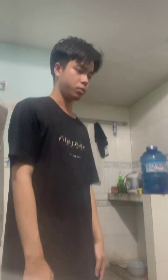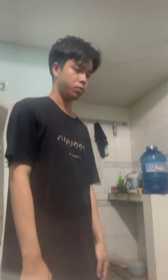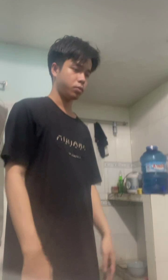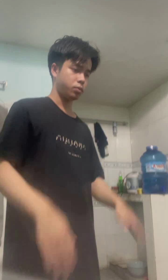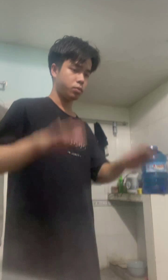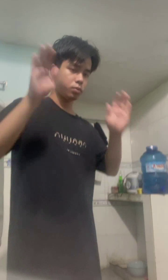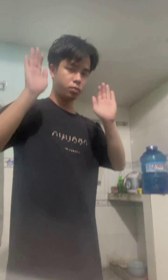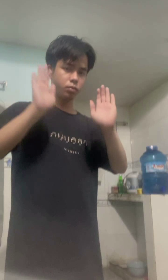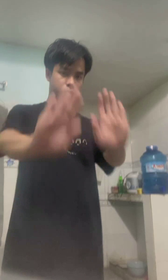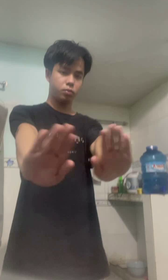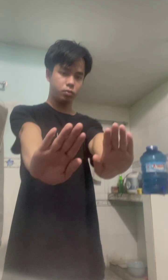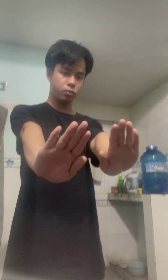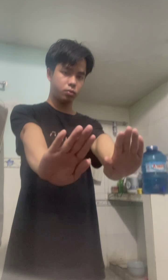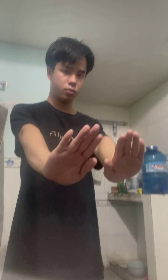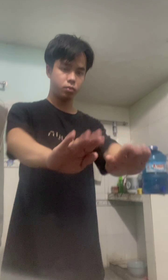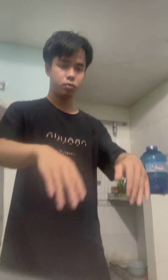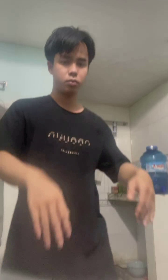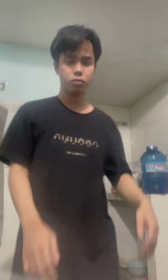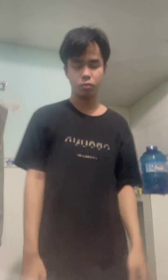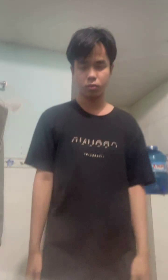dung lai